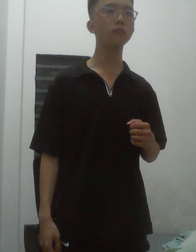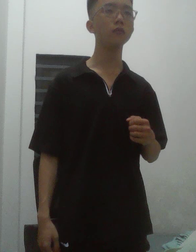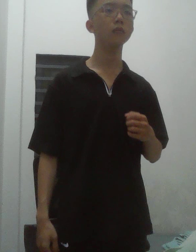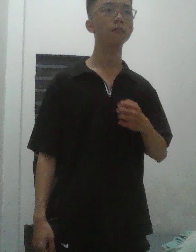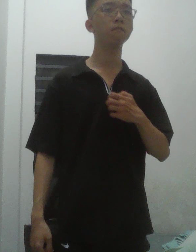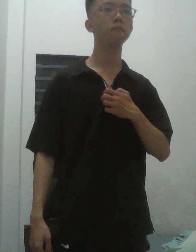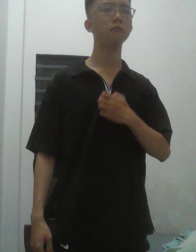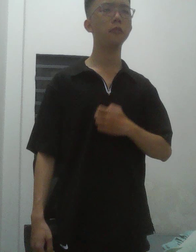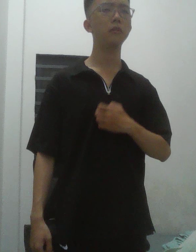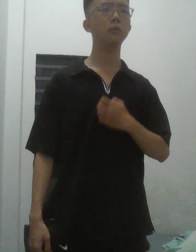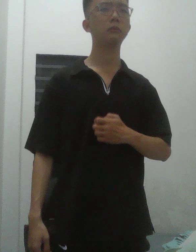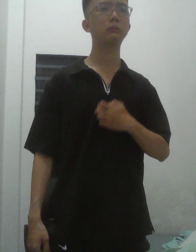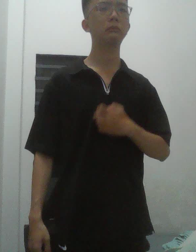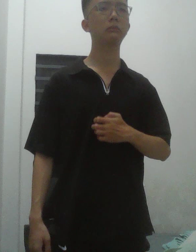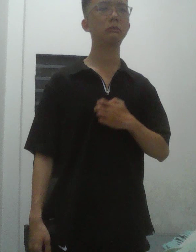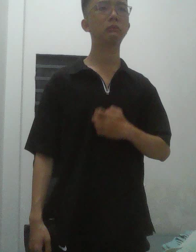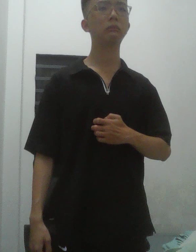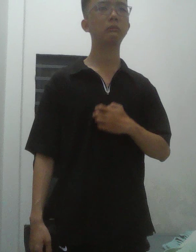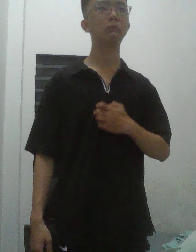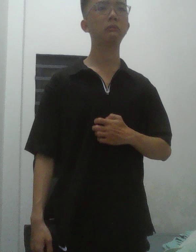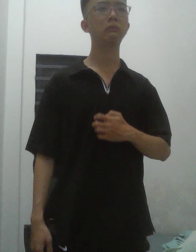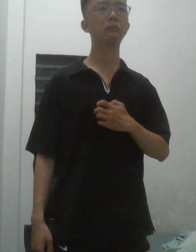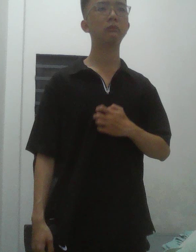ghen